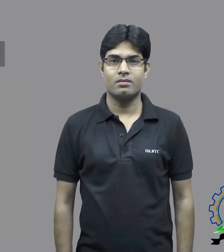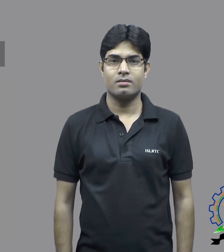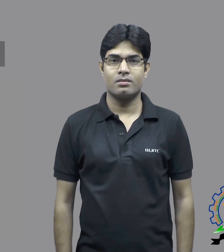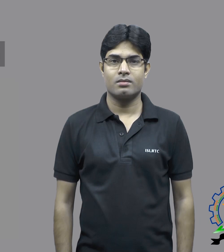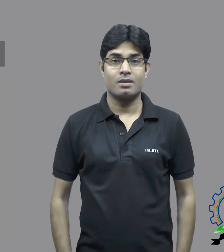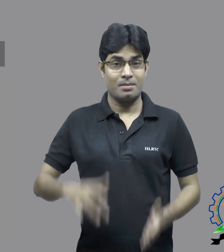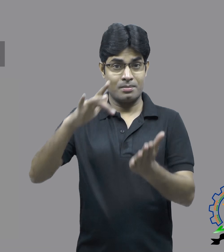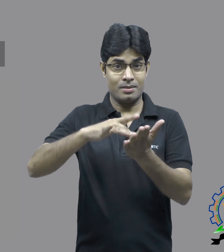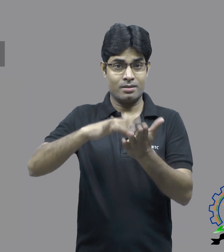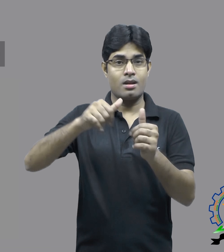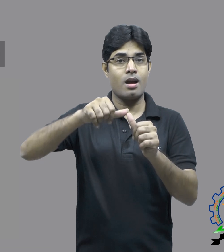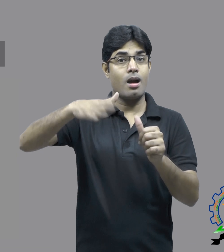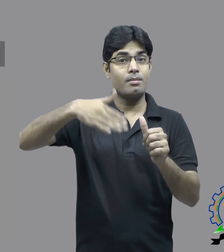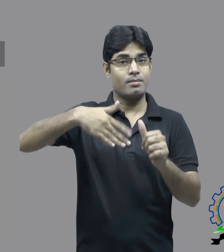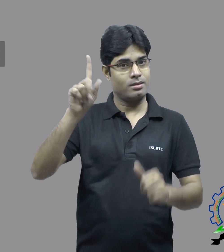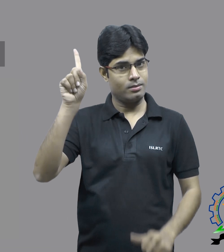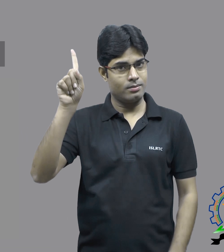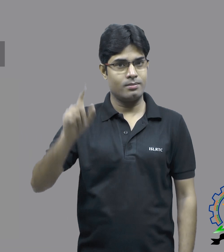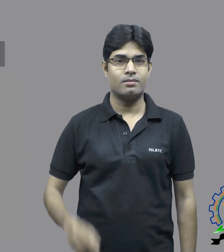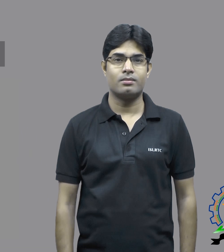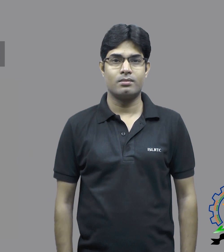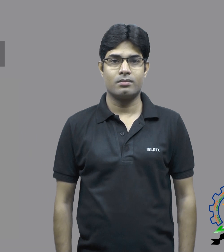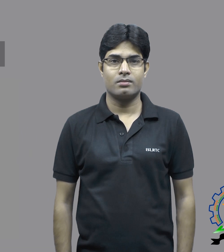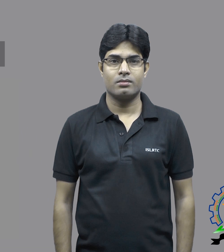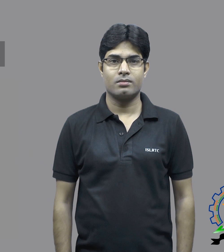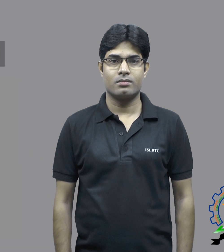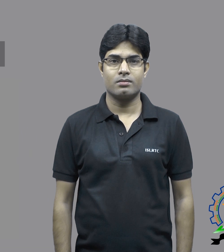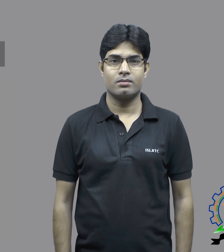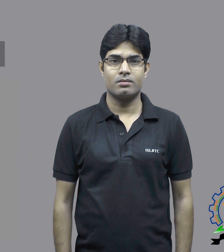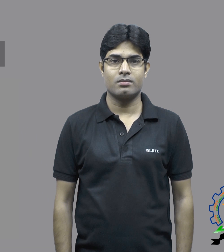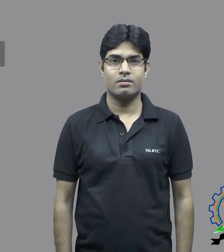Ahmedabad